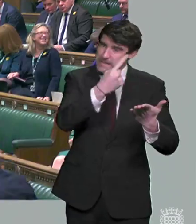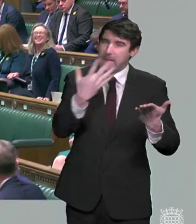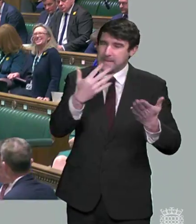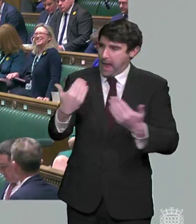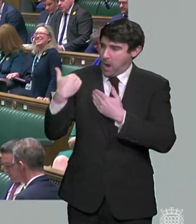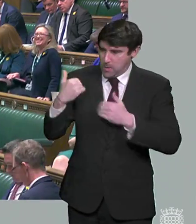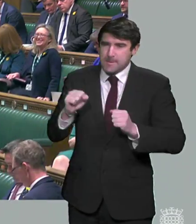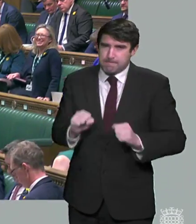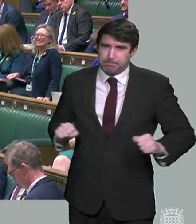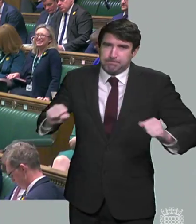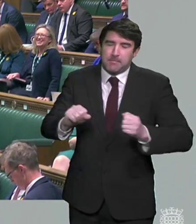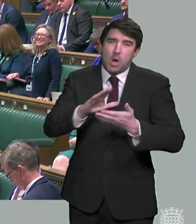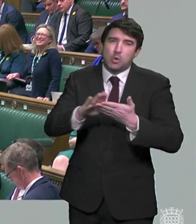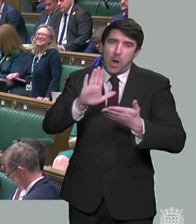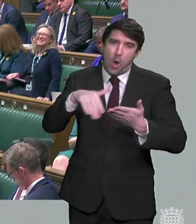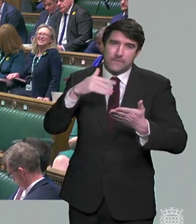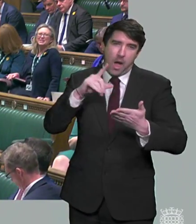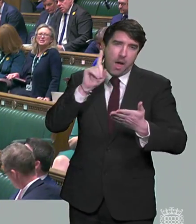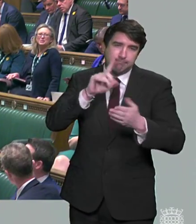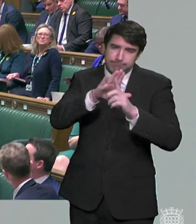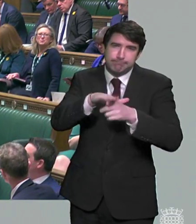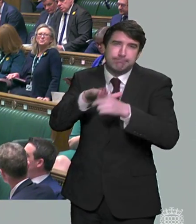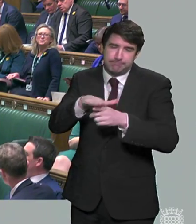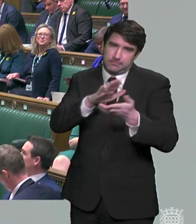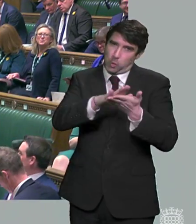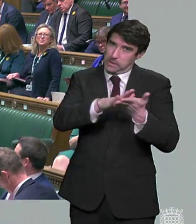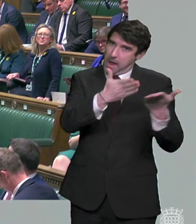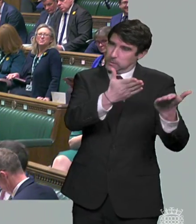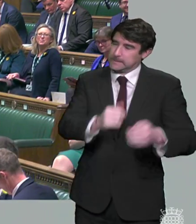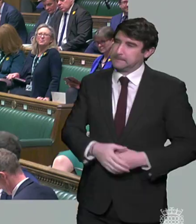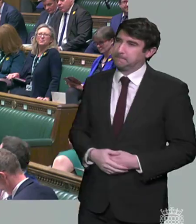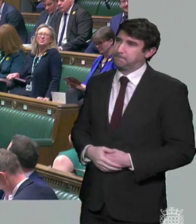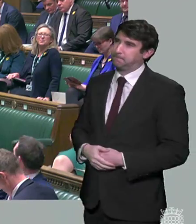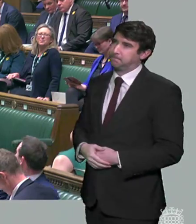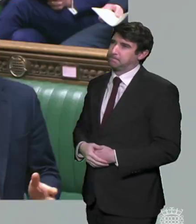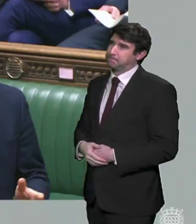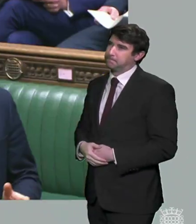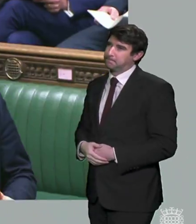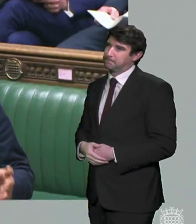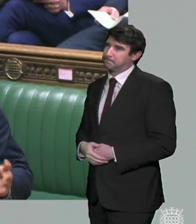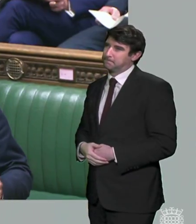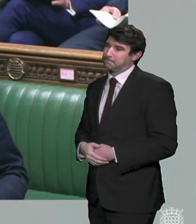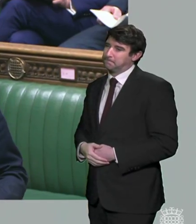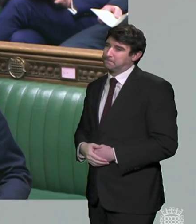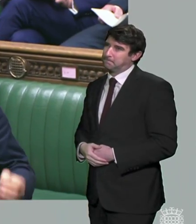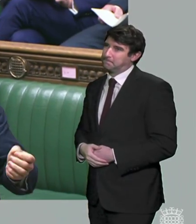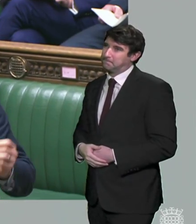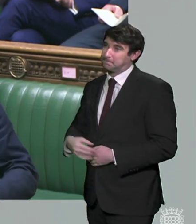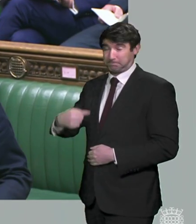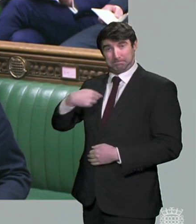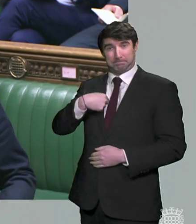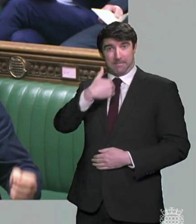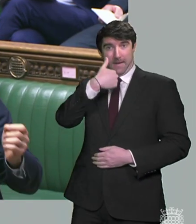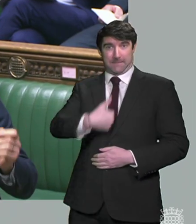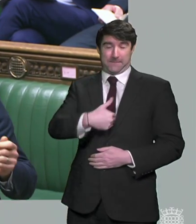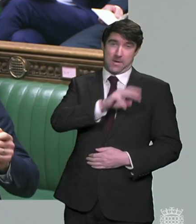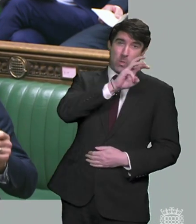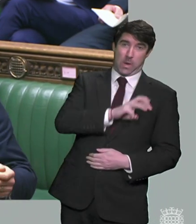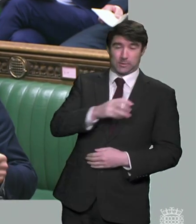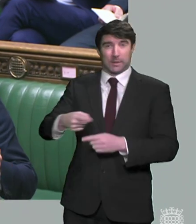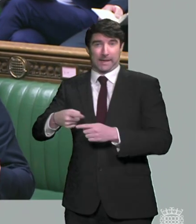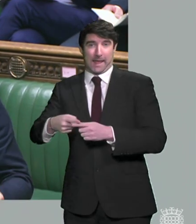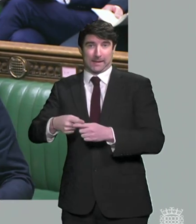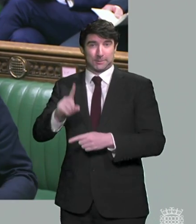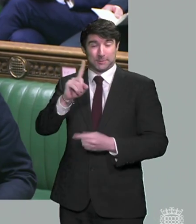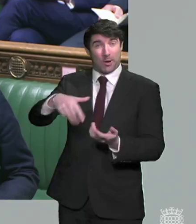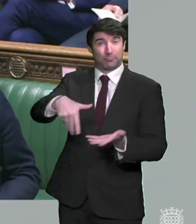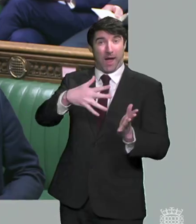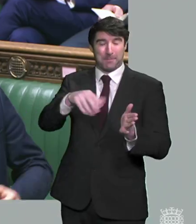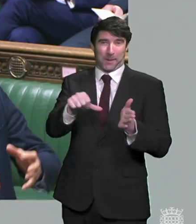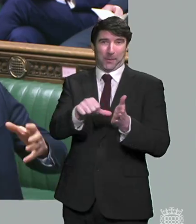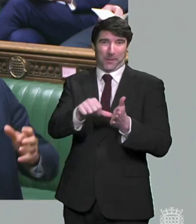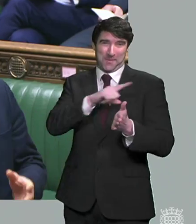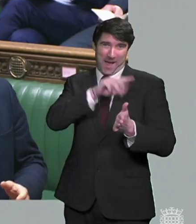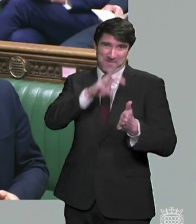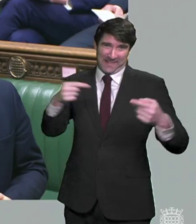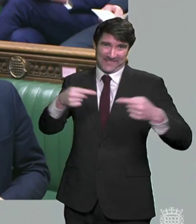Being half Welsh and half English, the game at the weekend can often be difficult, but I am united in being a rugby fan.